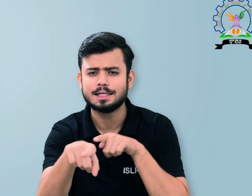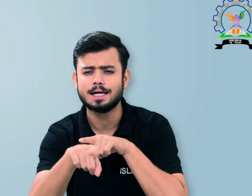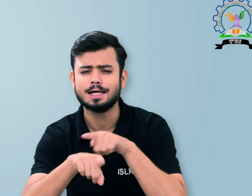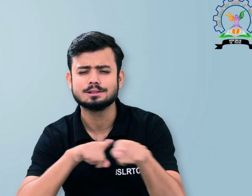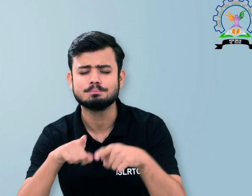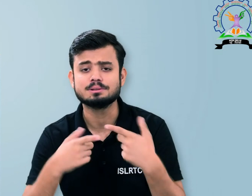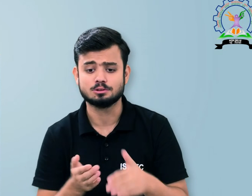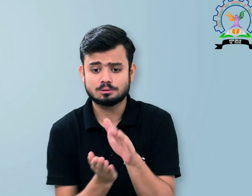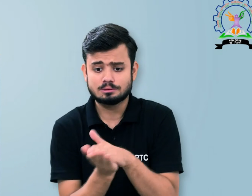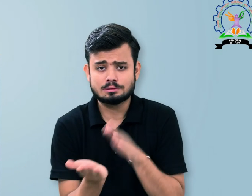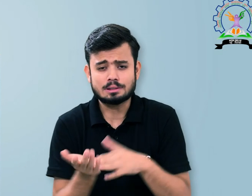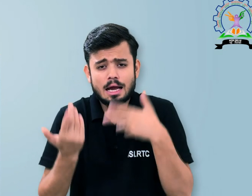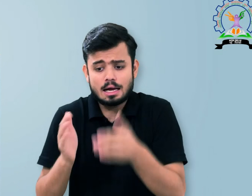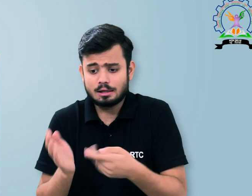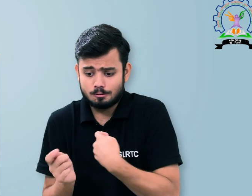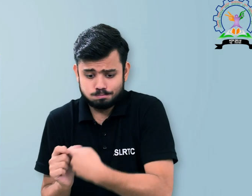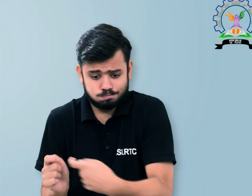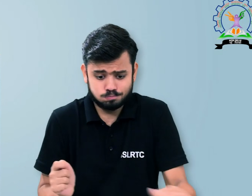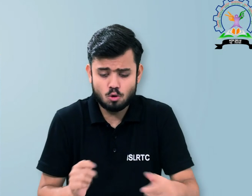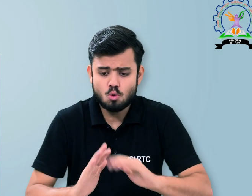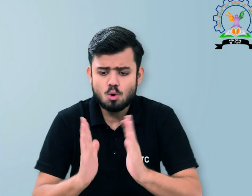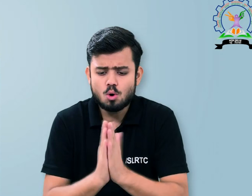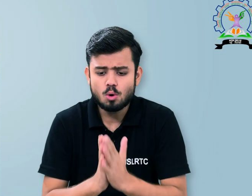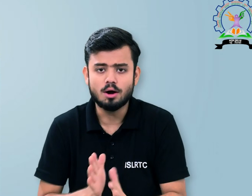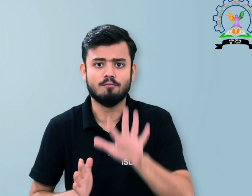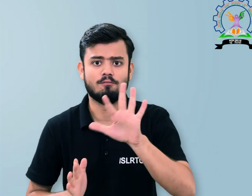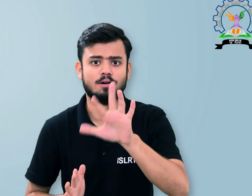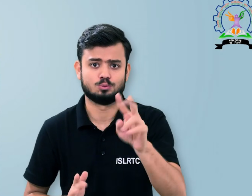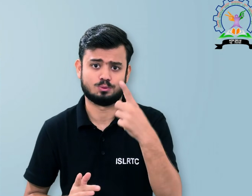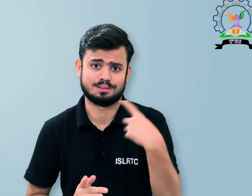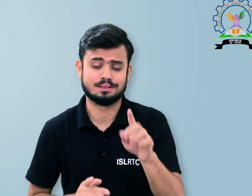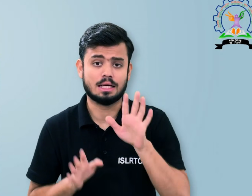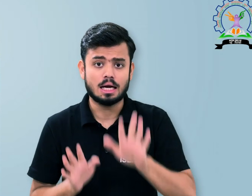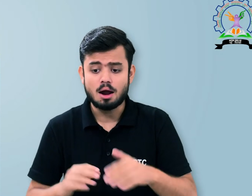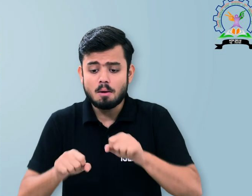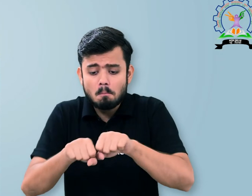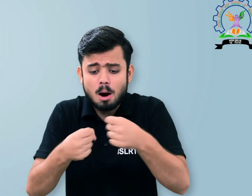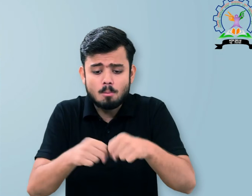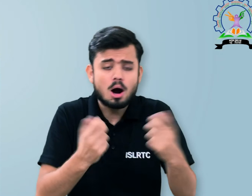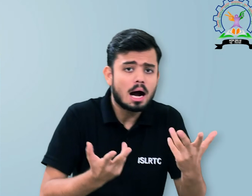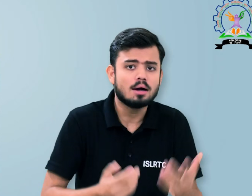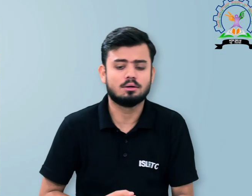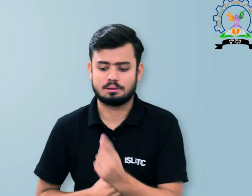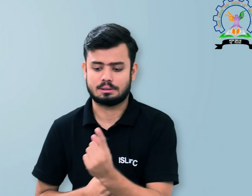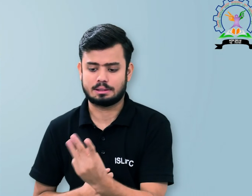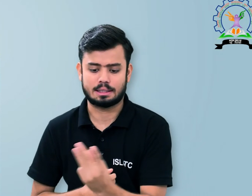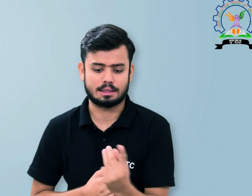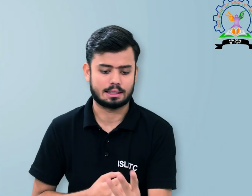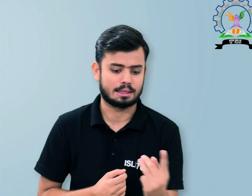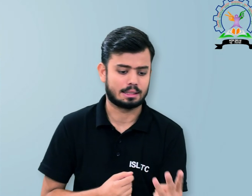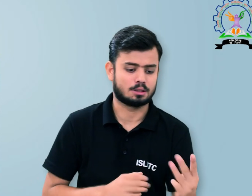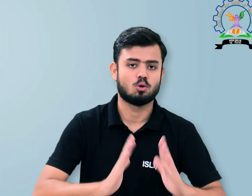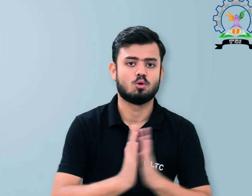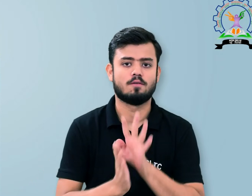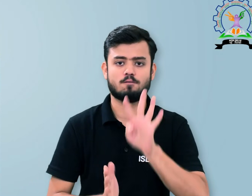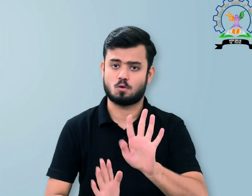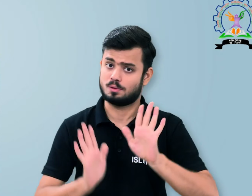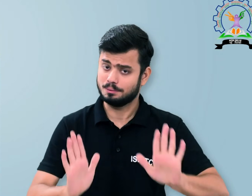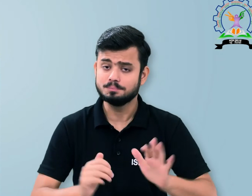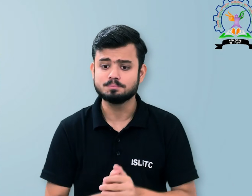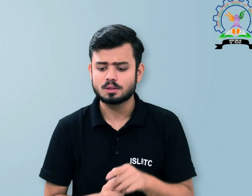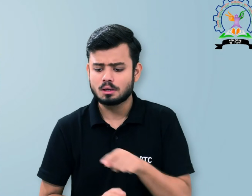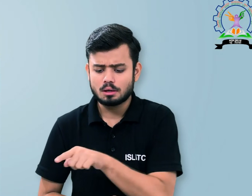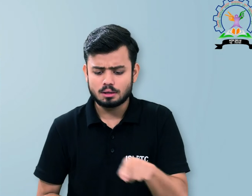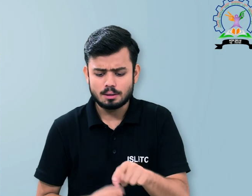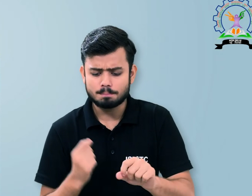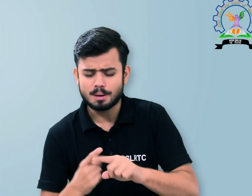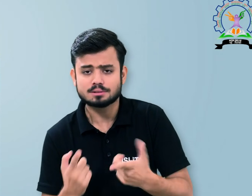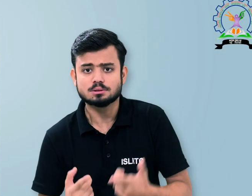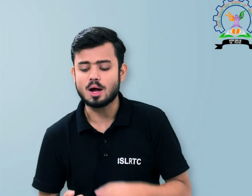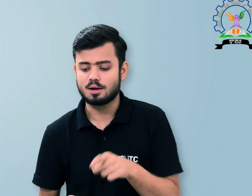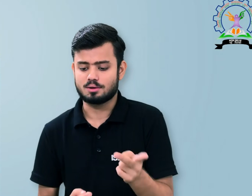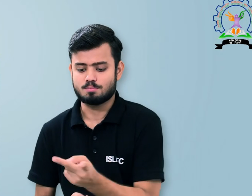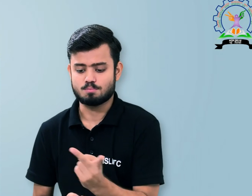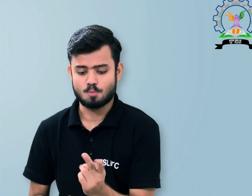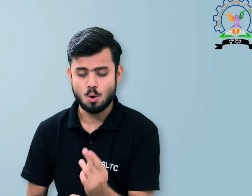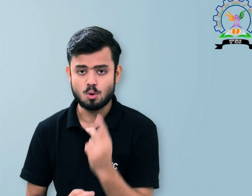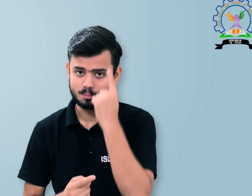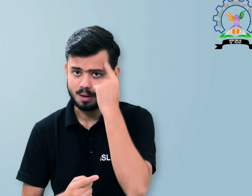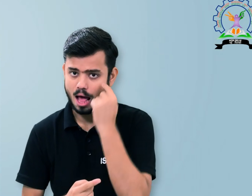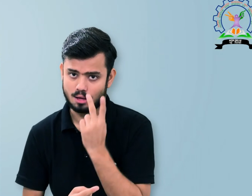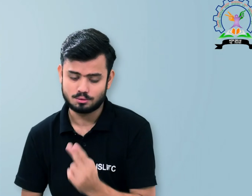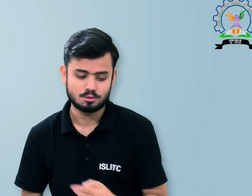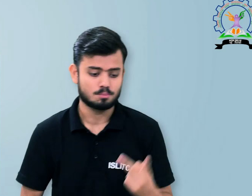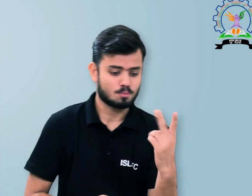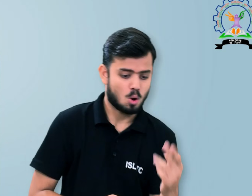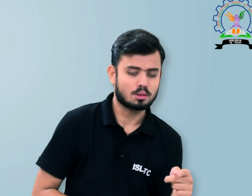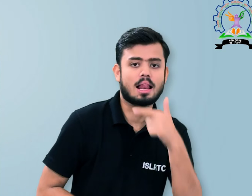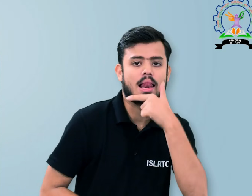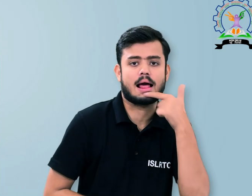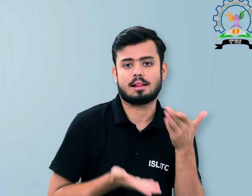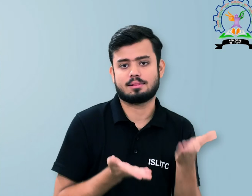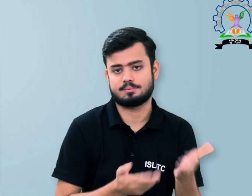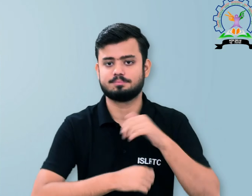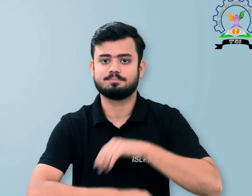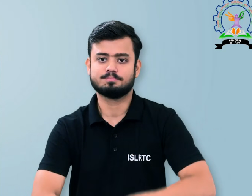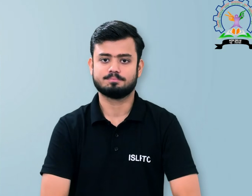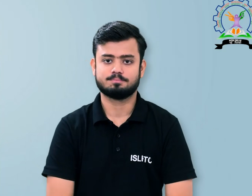A deck refers to a complete set of playing cards used in the game. A standard deck consists of 52 cards, divided into four suits of 13 cards each. There are 2 balck suits and 2 red suits.